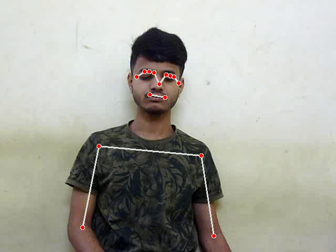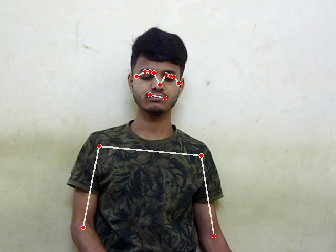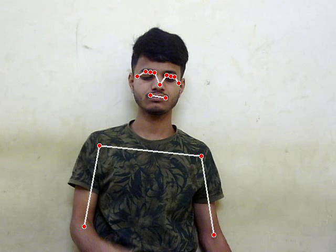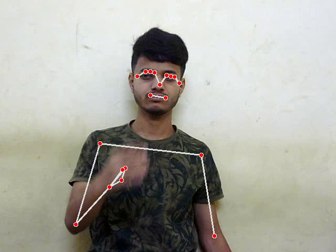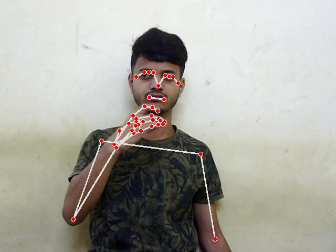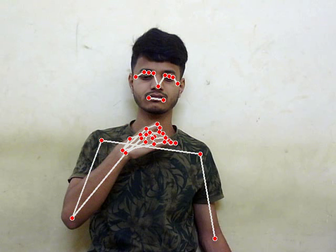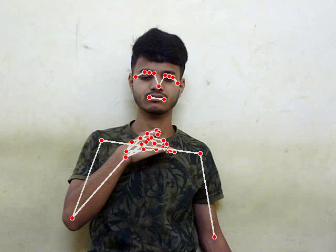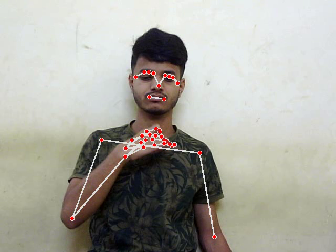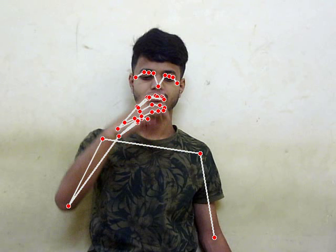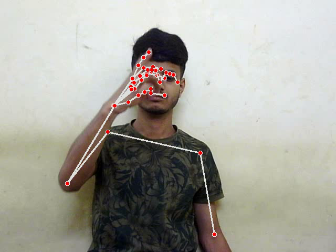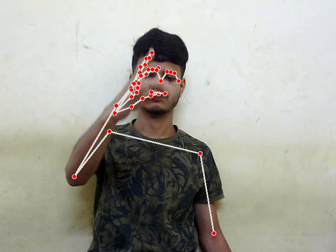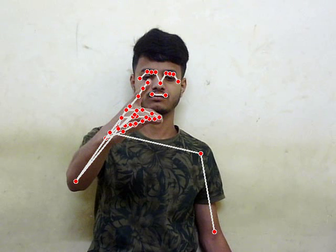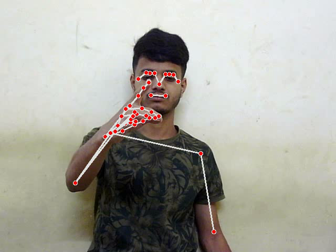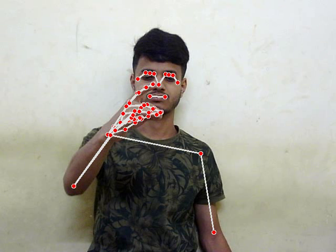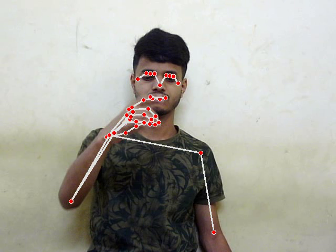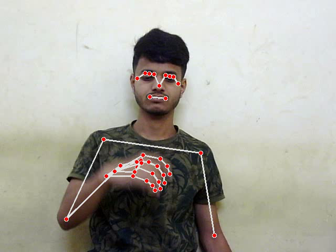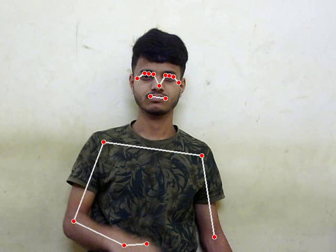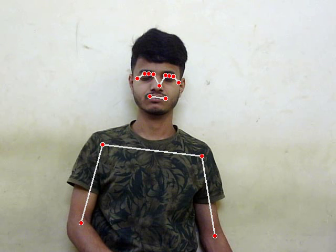like